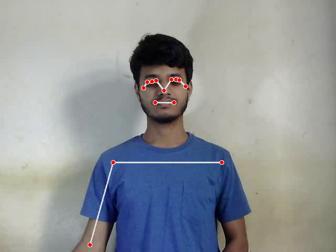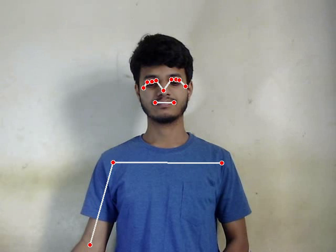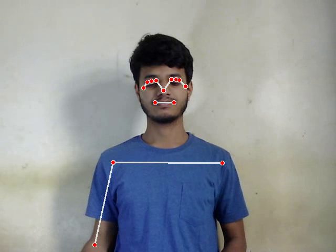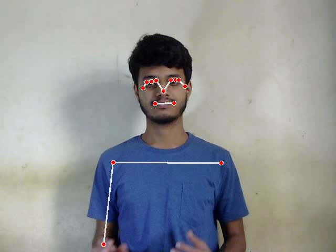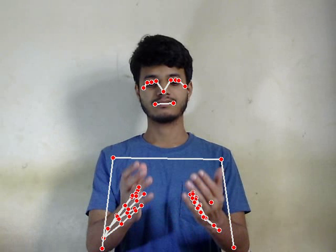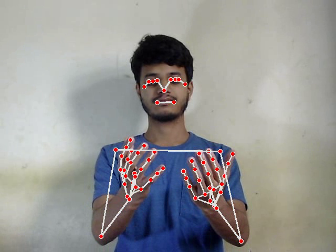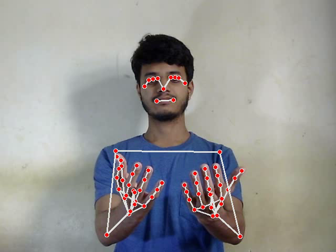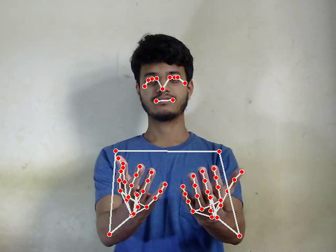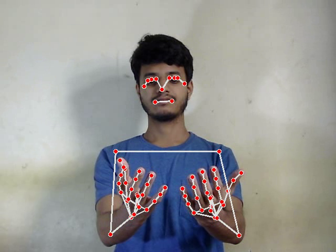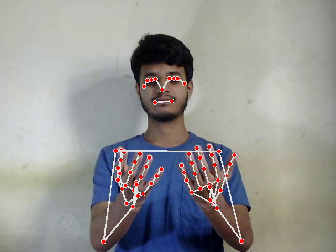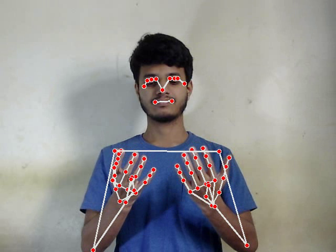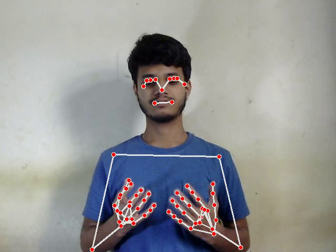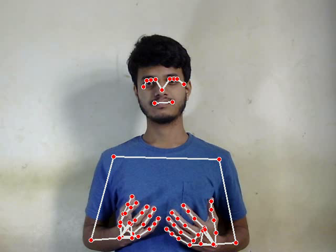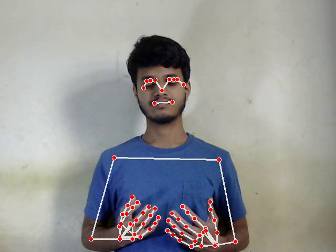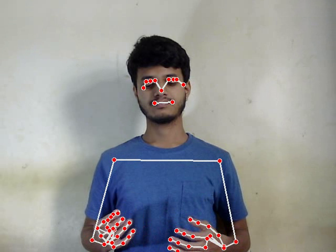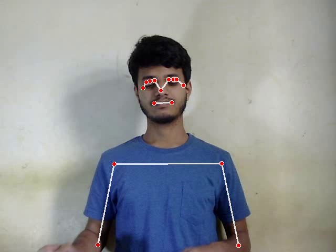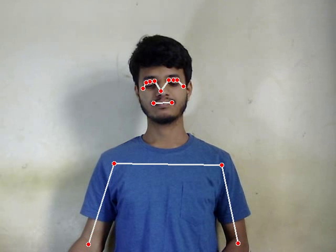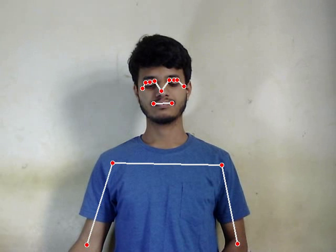want